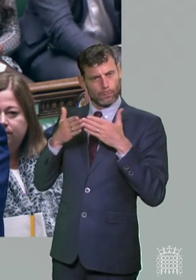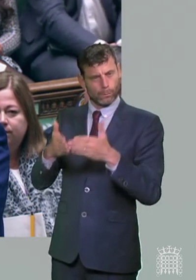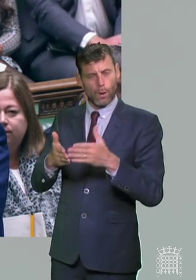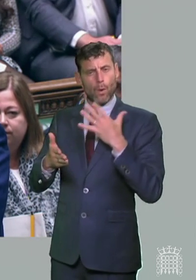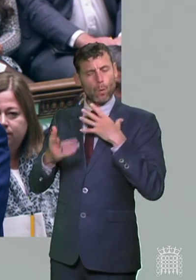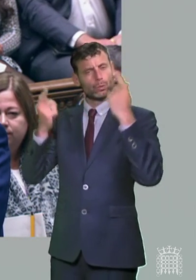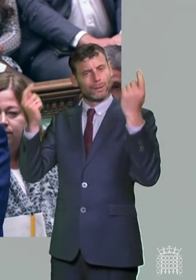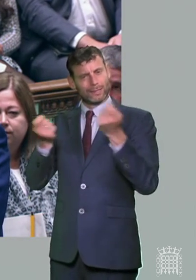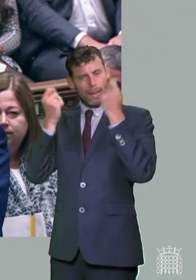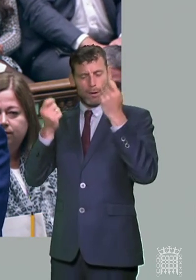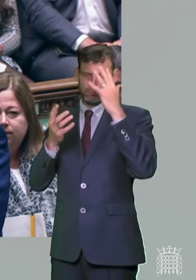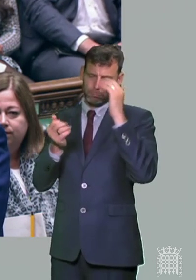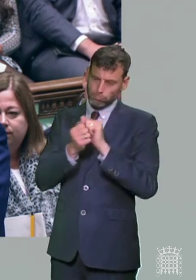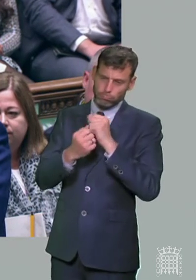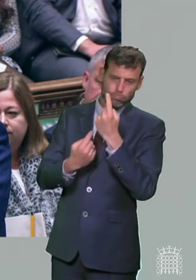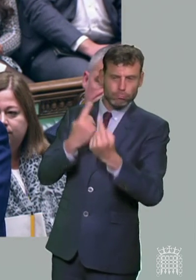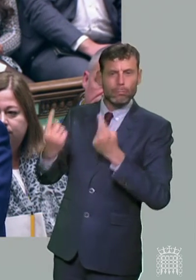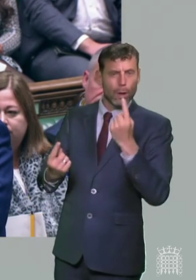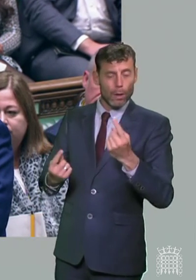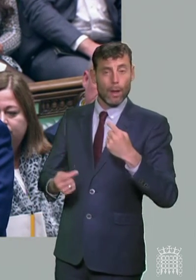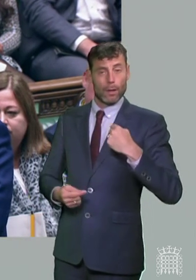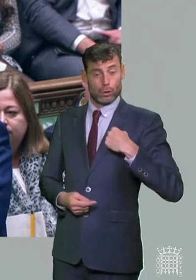My party backs calls for a major commemoration for the 75th